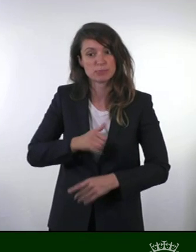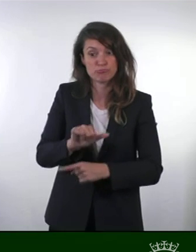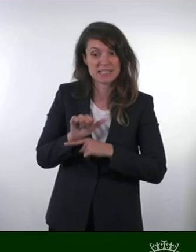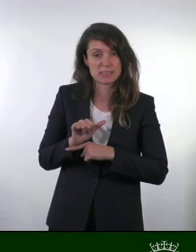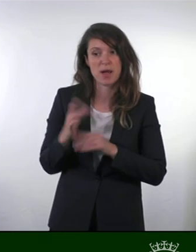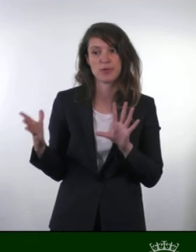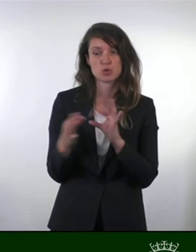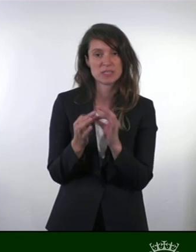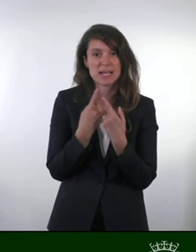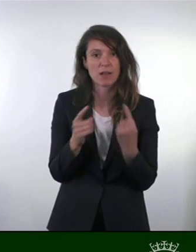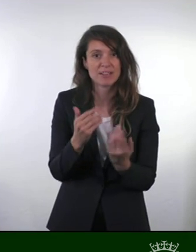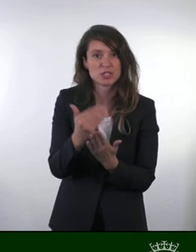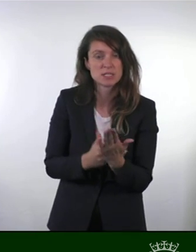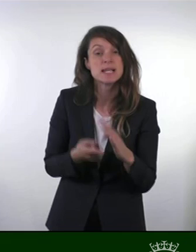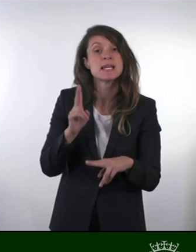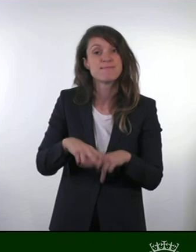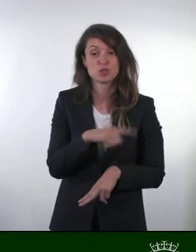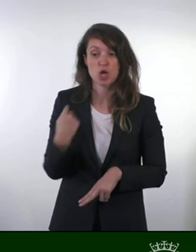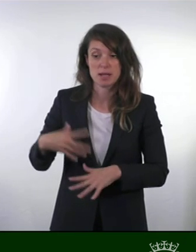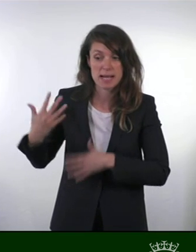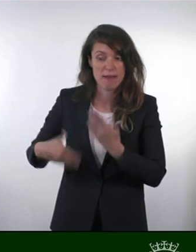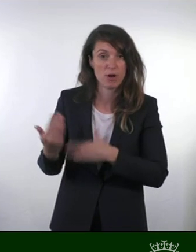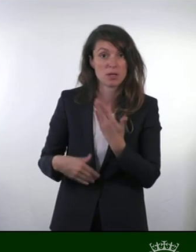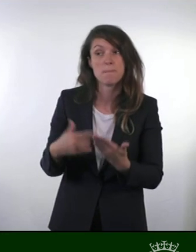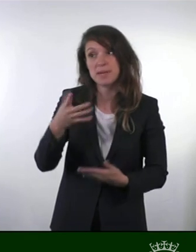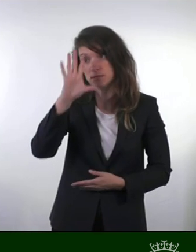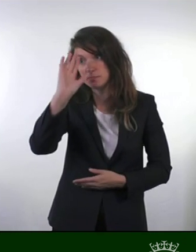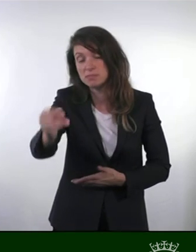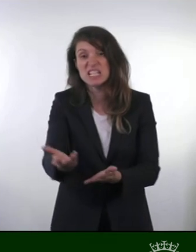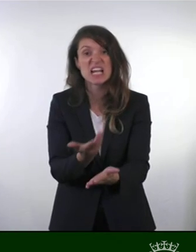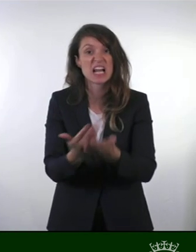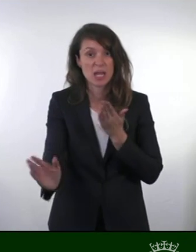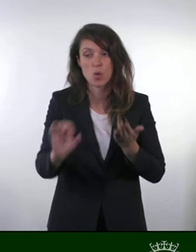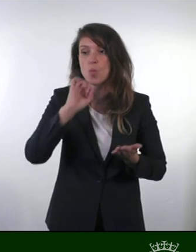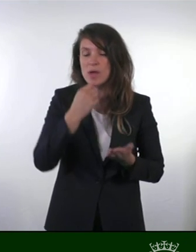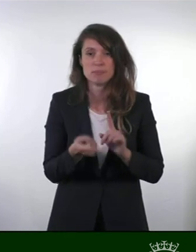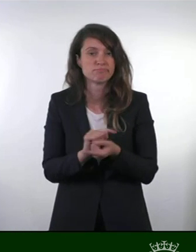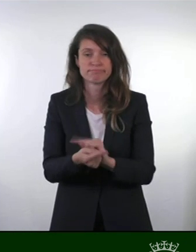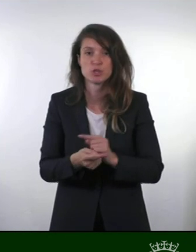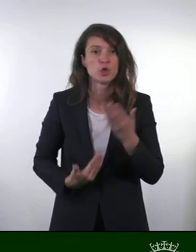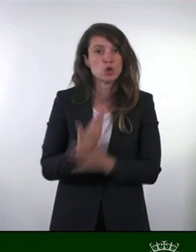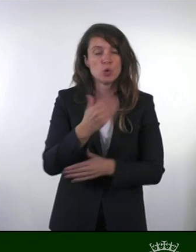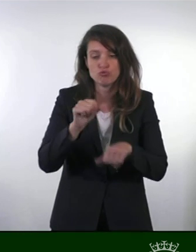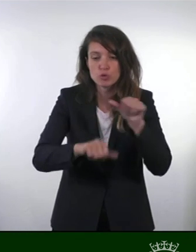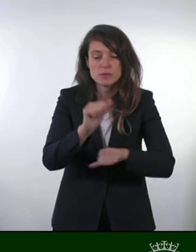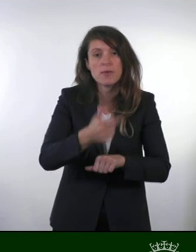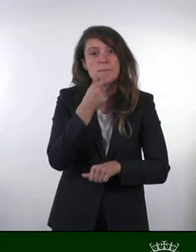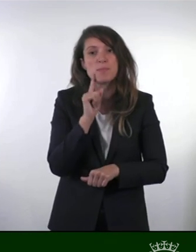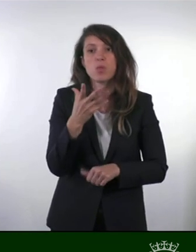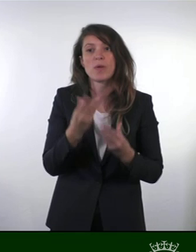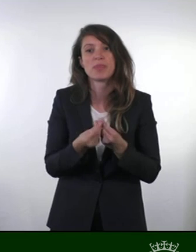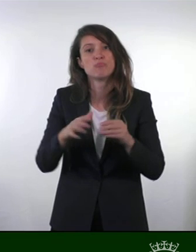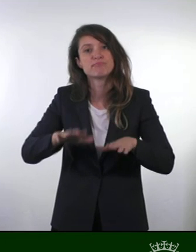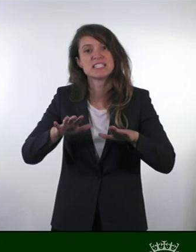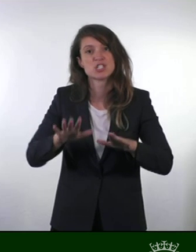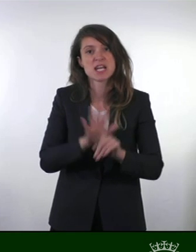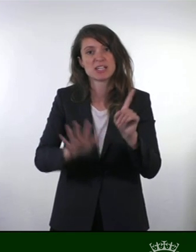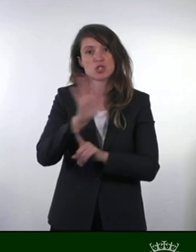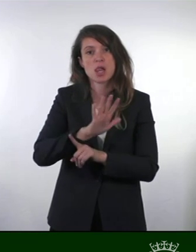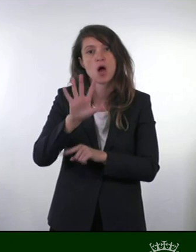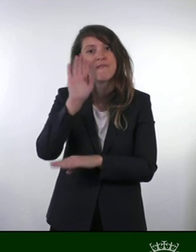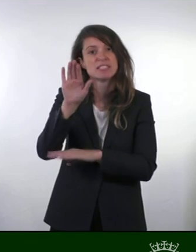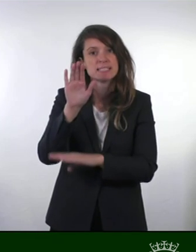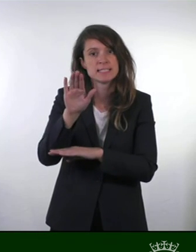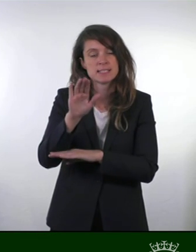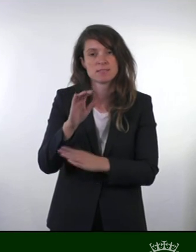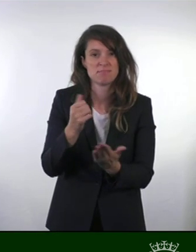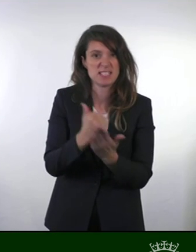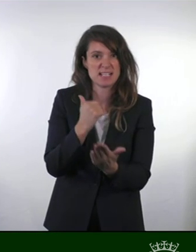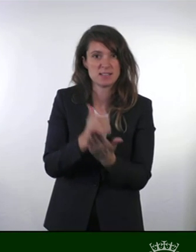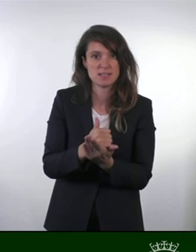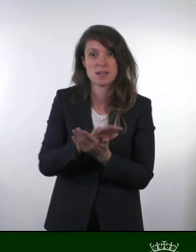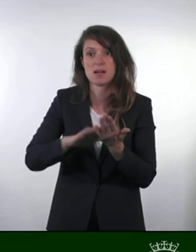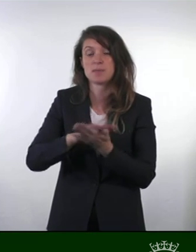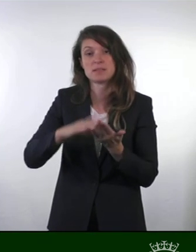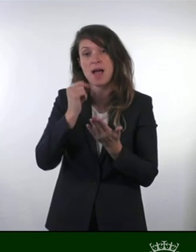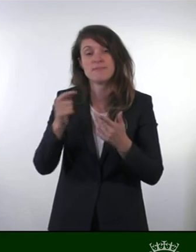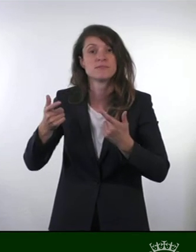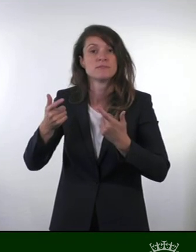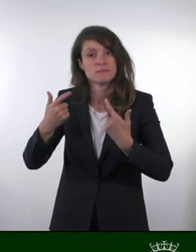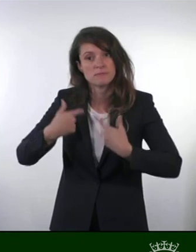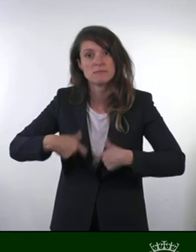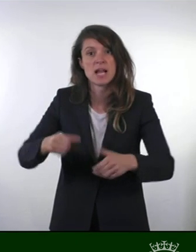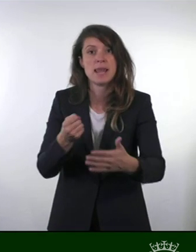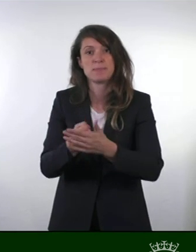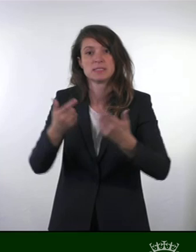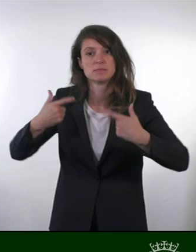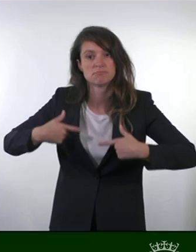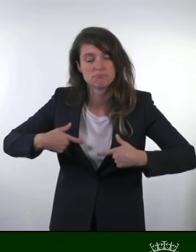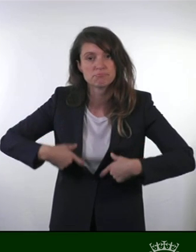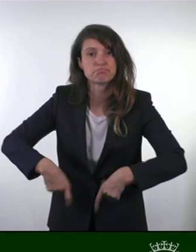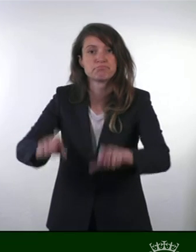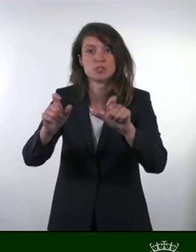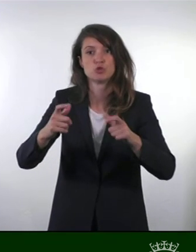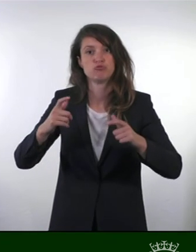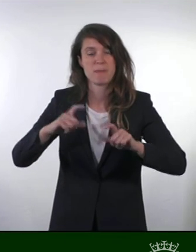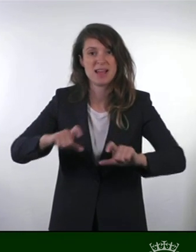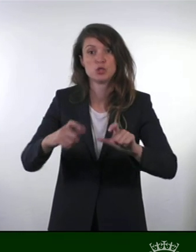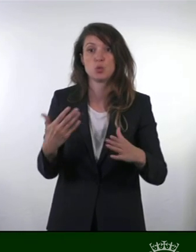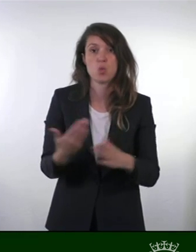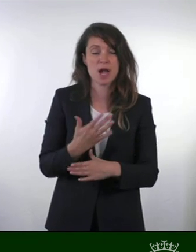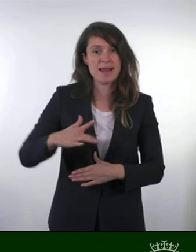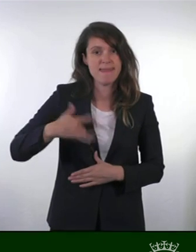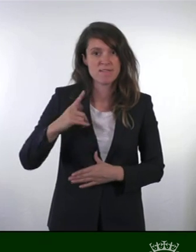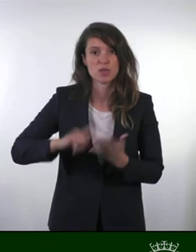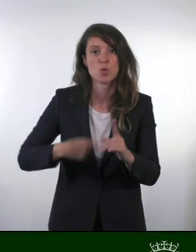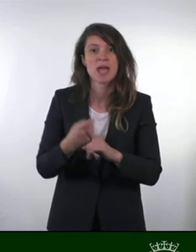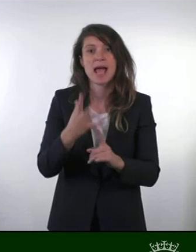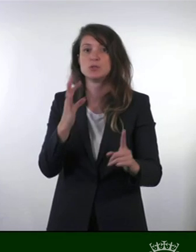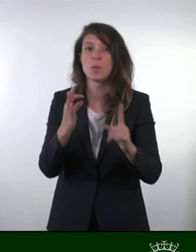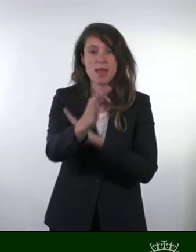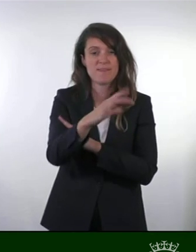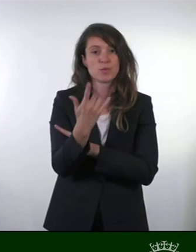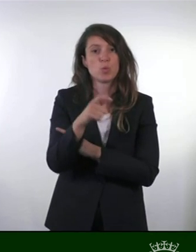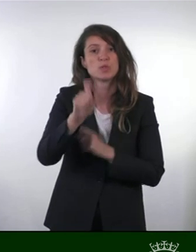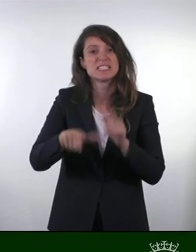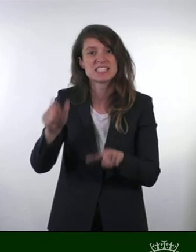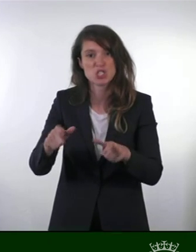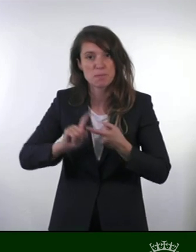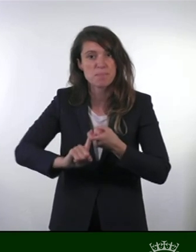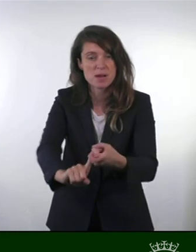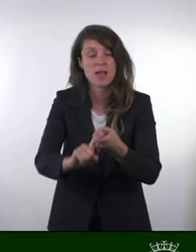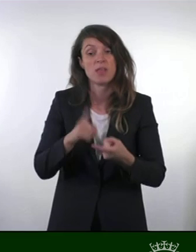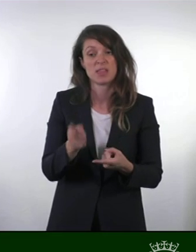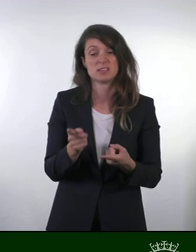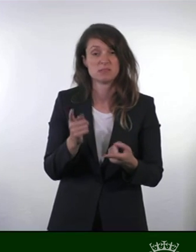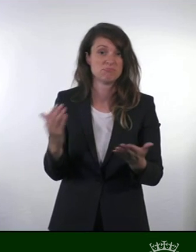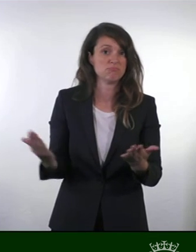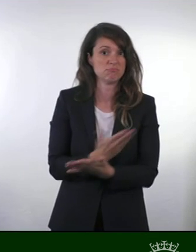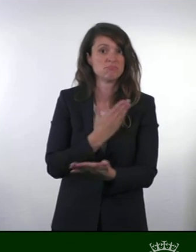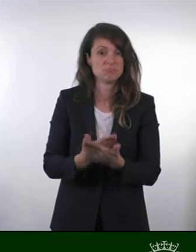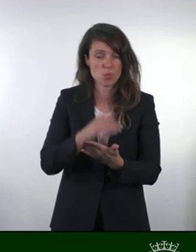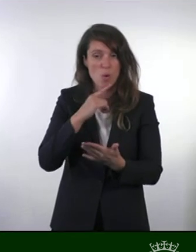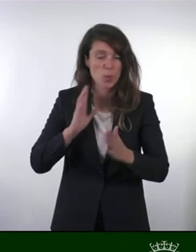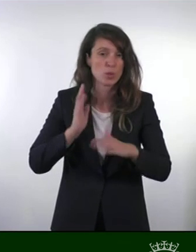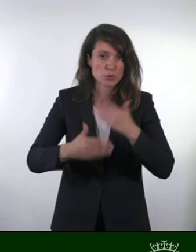We made it clear that if China continued down this path, we would introduce a new route for those with British national overseas status to enter the UK, granting them limited leave to remain with the ability to live and work in the UK, and thereafter to apply for citizenship; and that is precisely what we will do now.